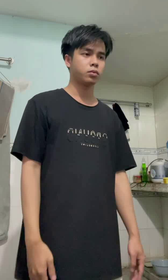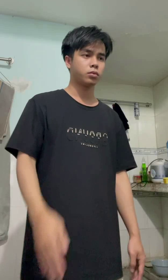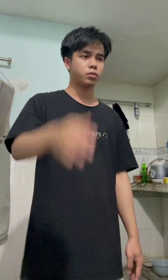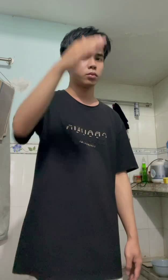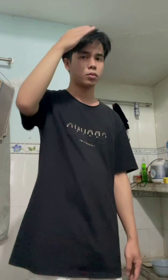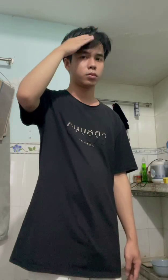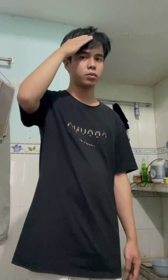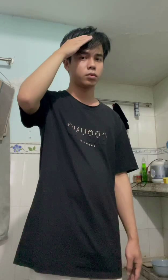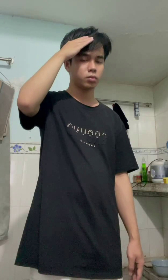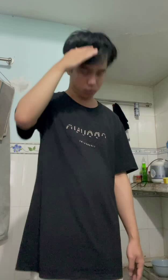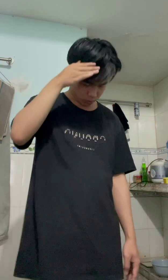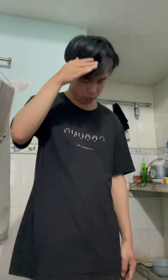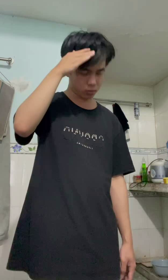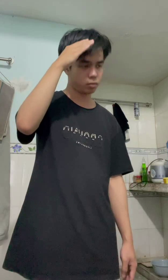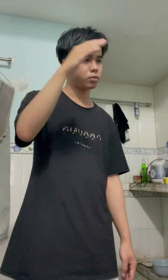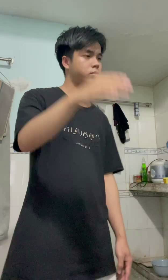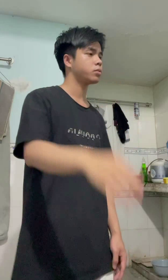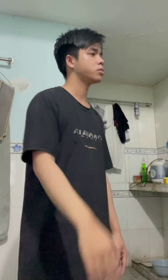biet